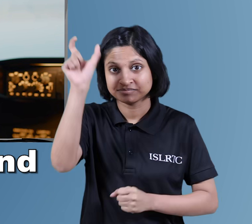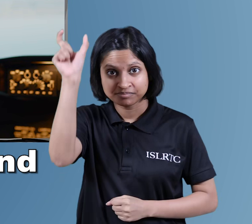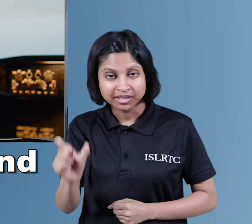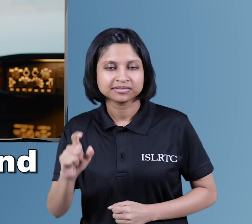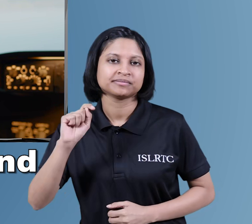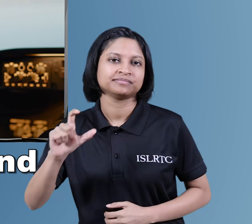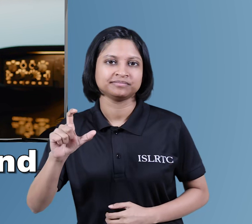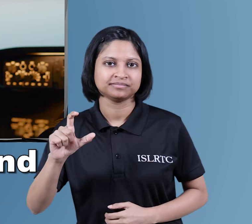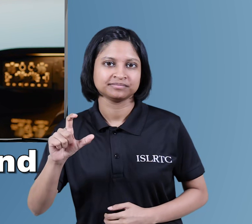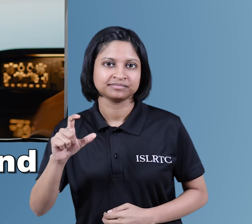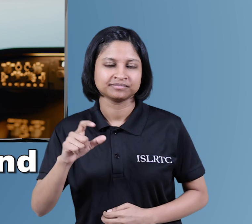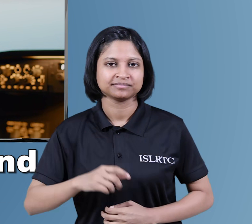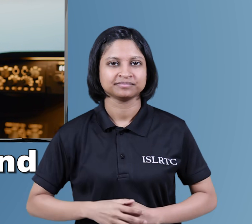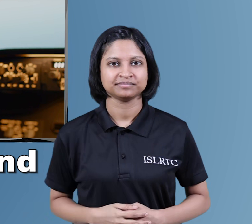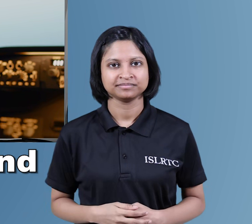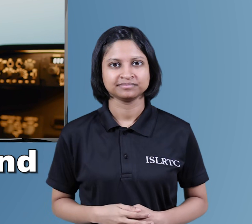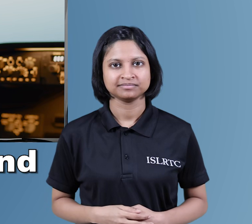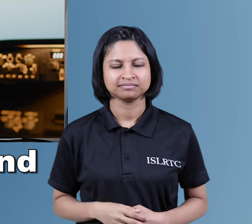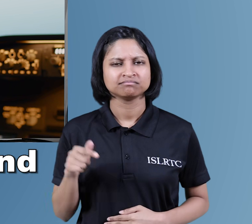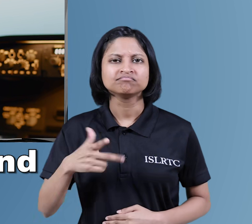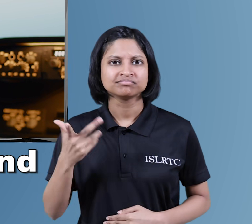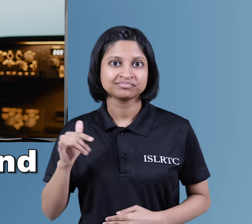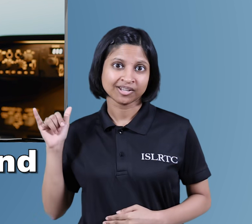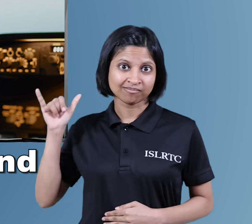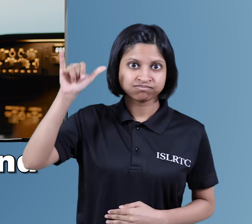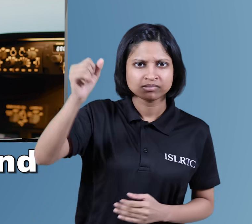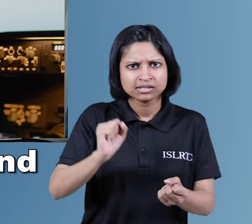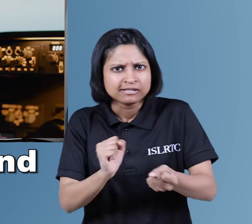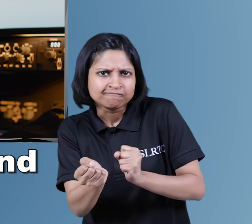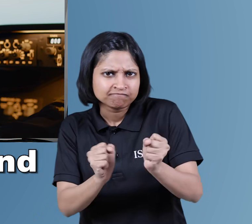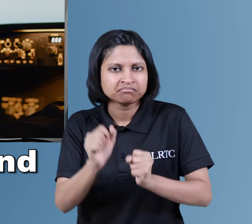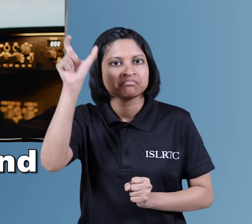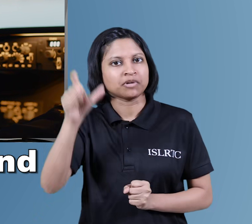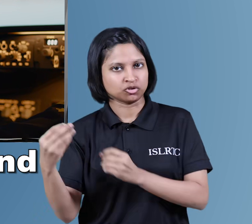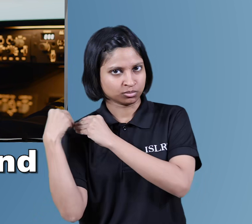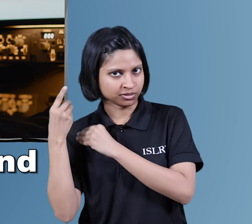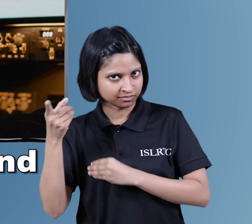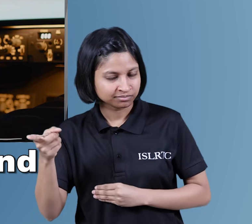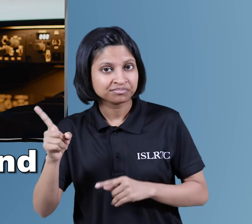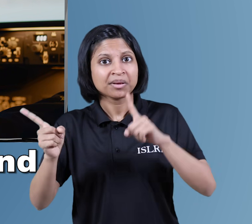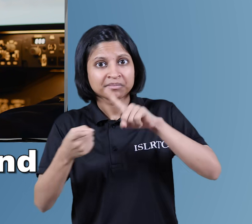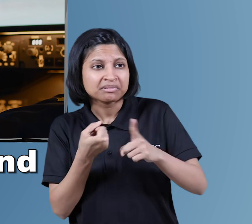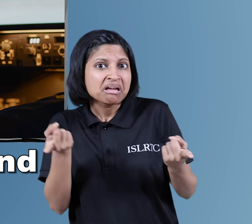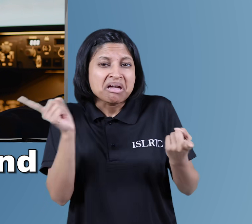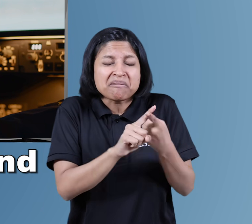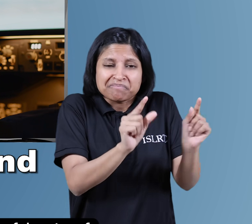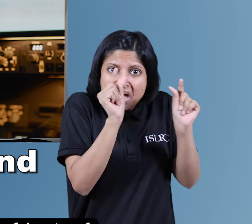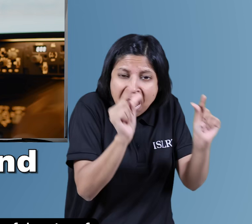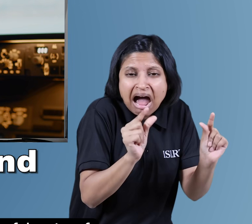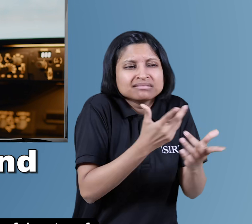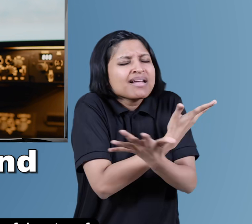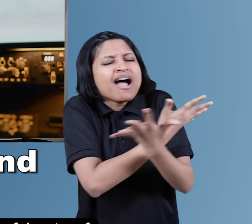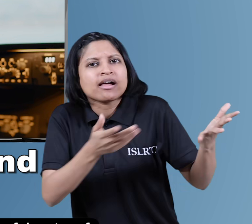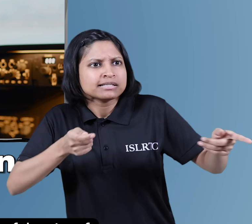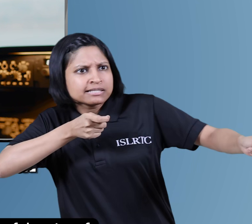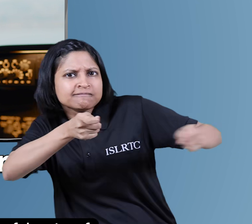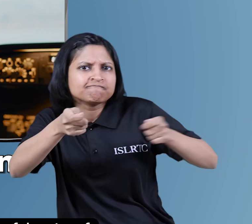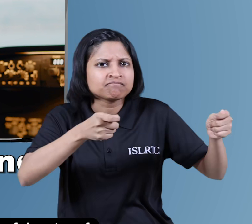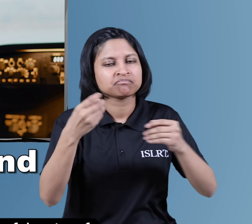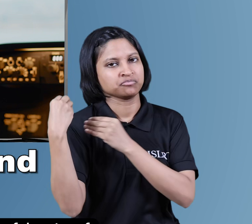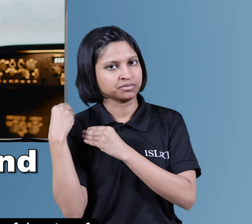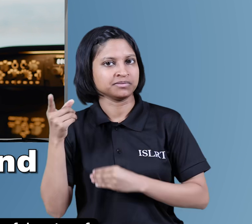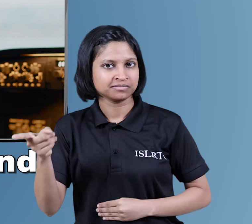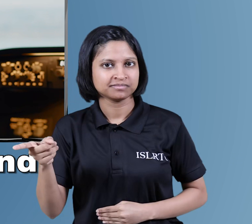Pilot in command The pilot responsible for the operation and safety of the aircraft during flight.